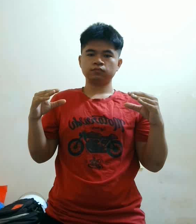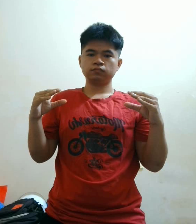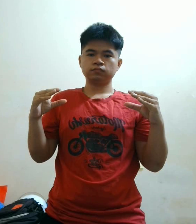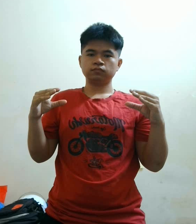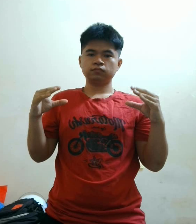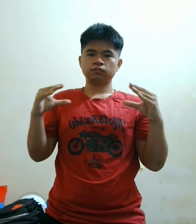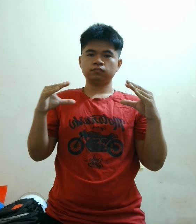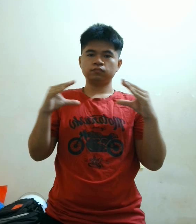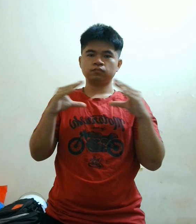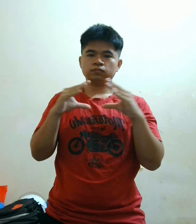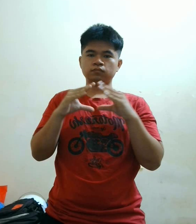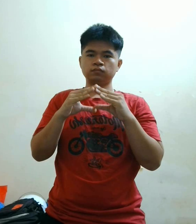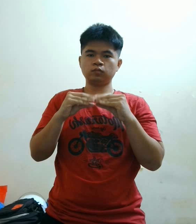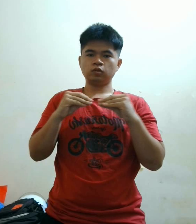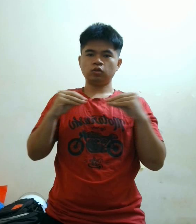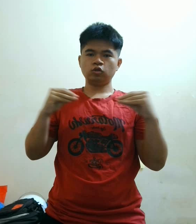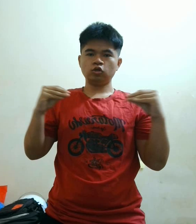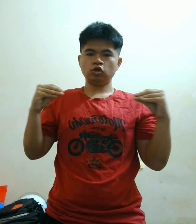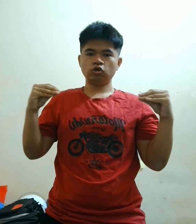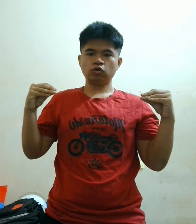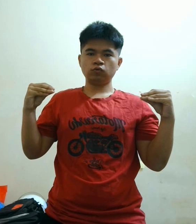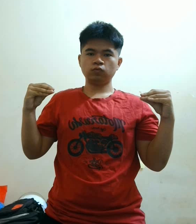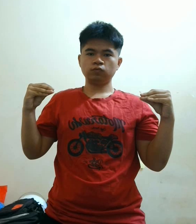nhieu